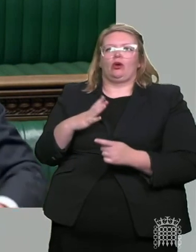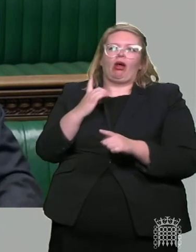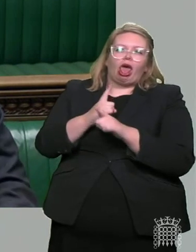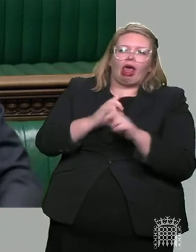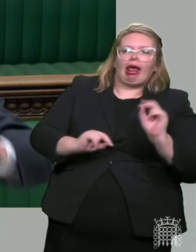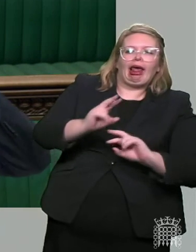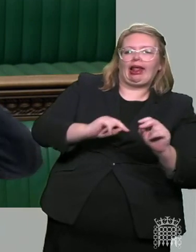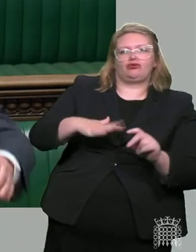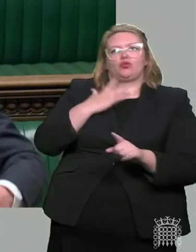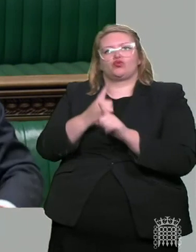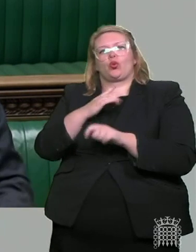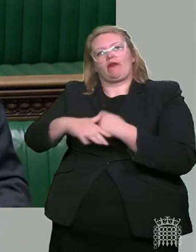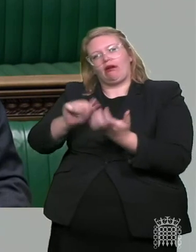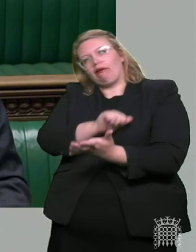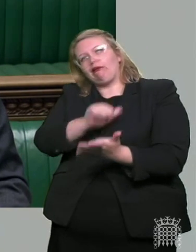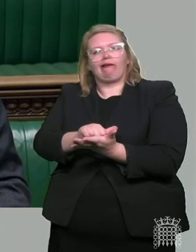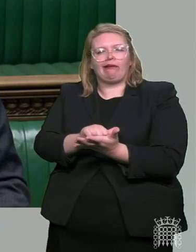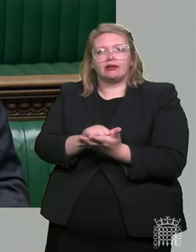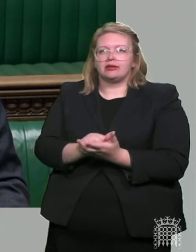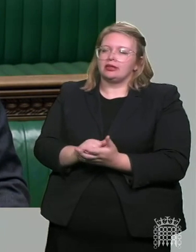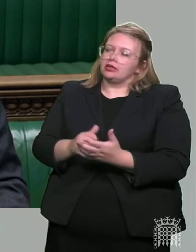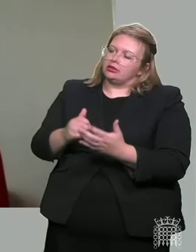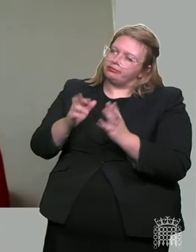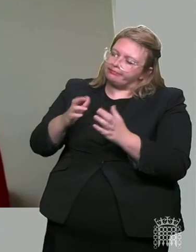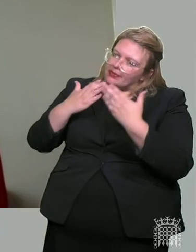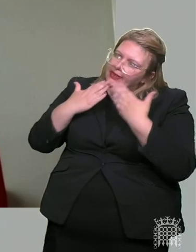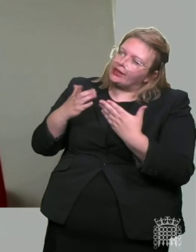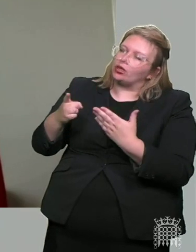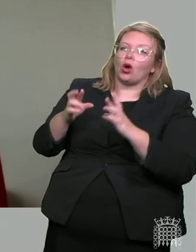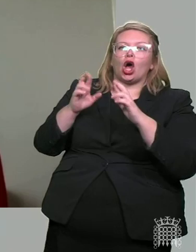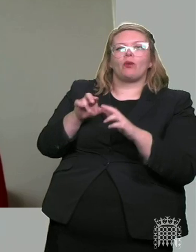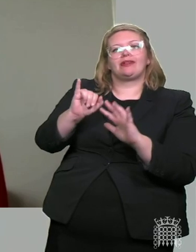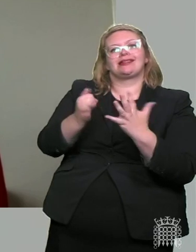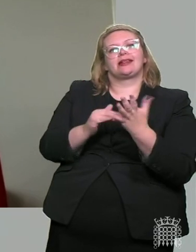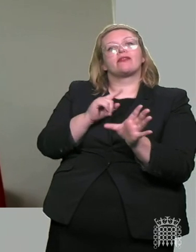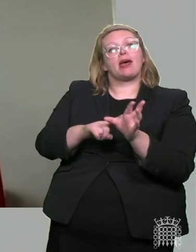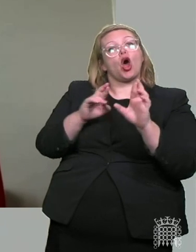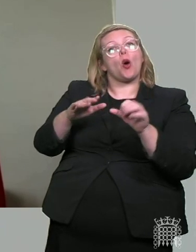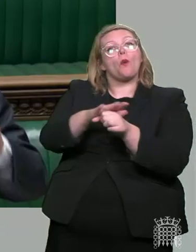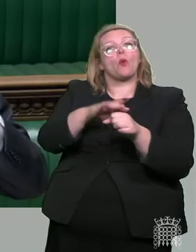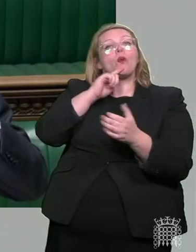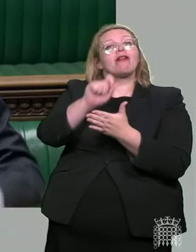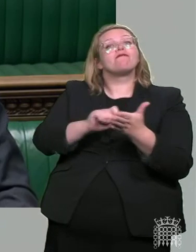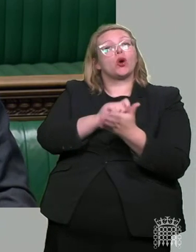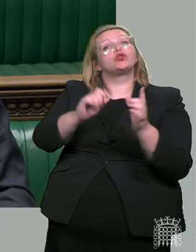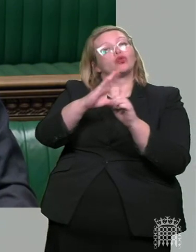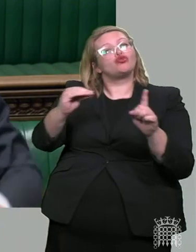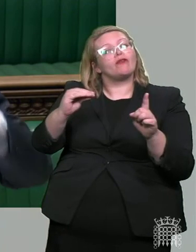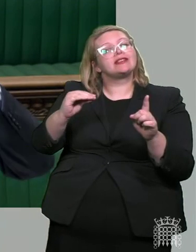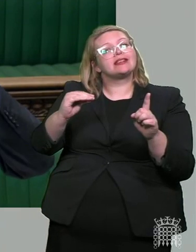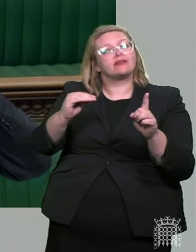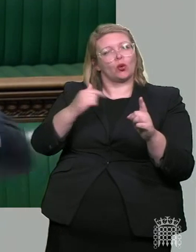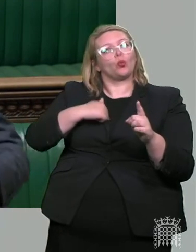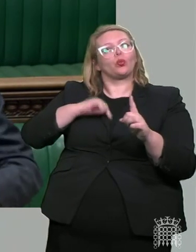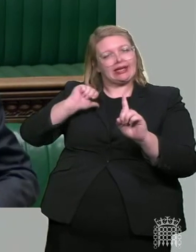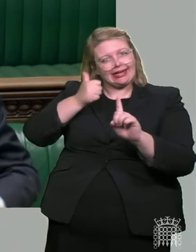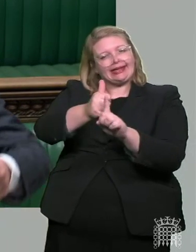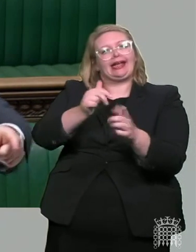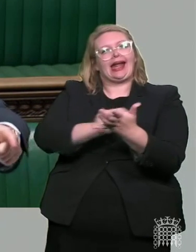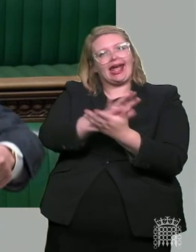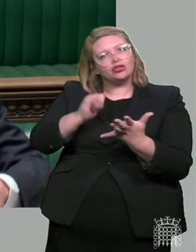I thank my honourable Friend, who is absolutely right. I hope that on 6 May the people will get out and vote for a party that believes in supporting our NHS; that believes in fighting crime, not being